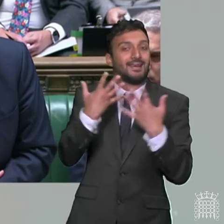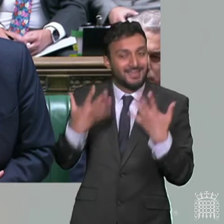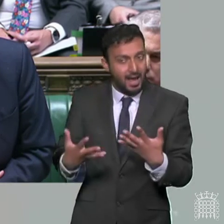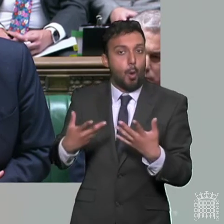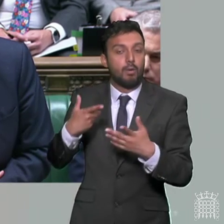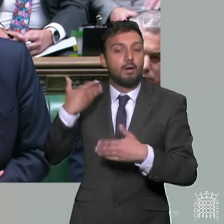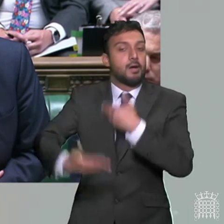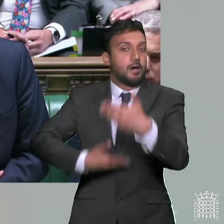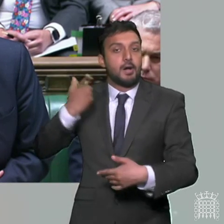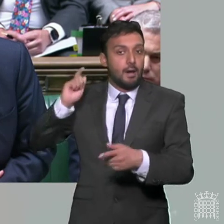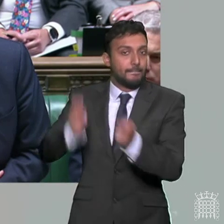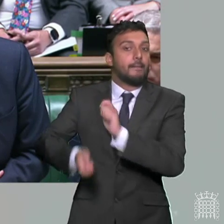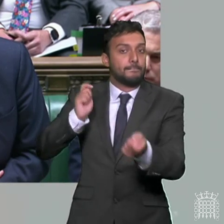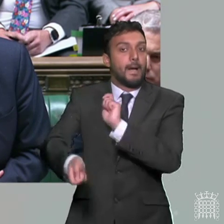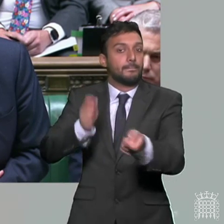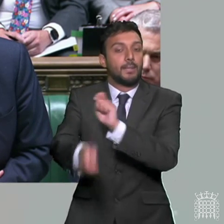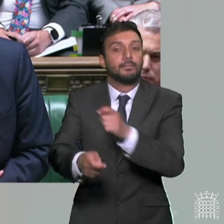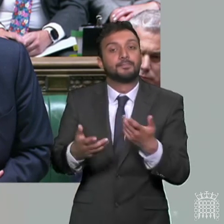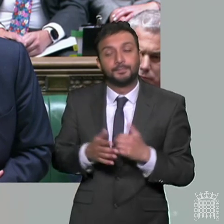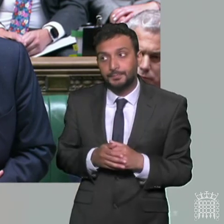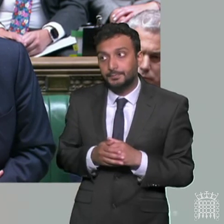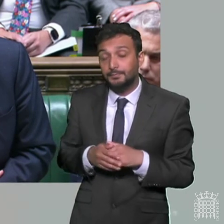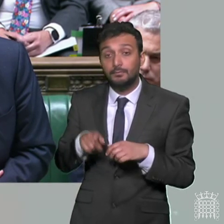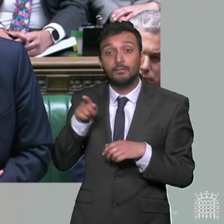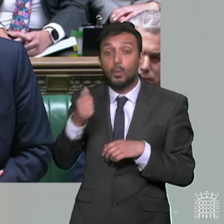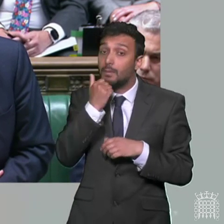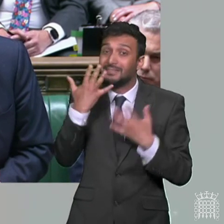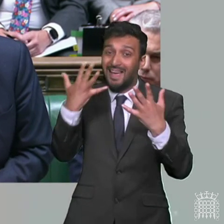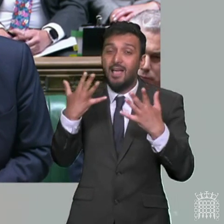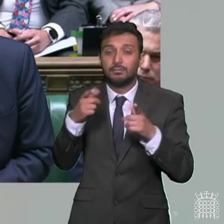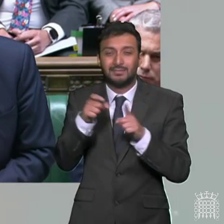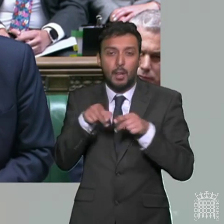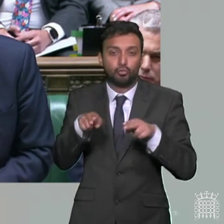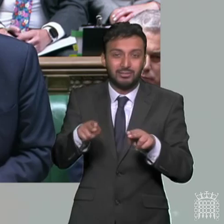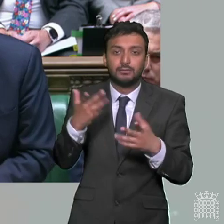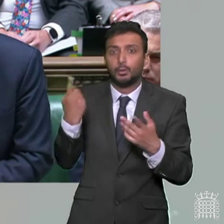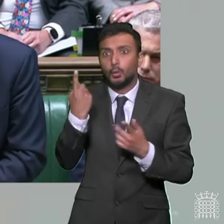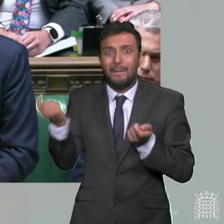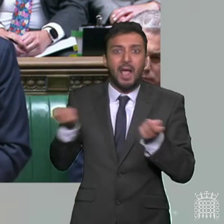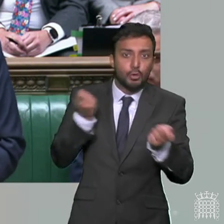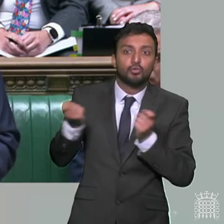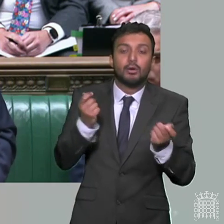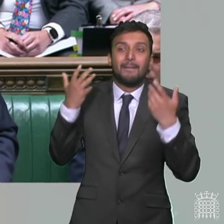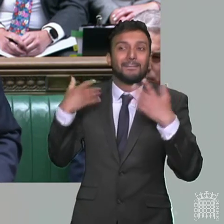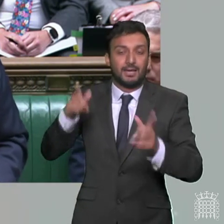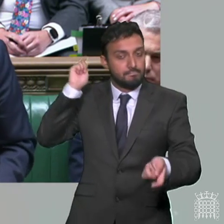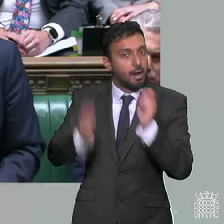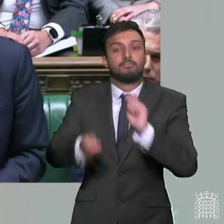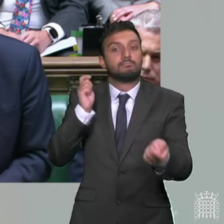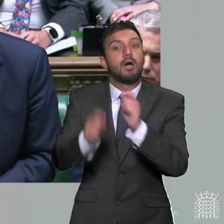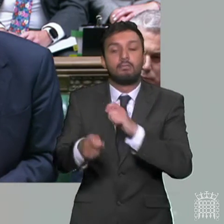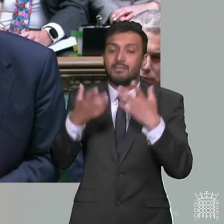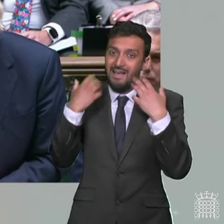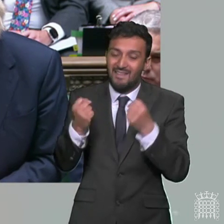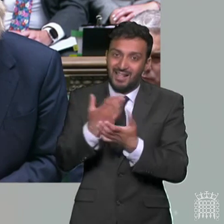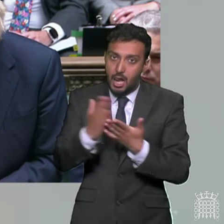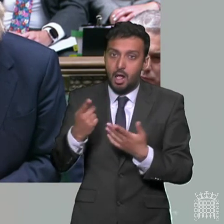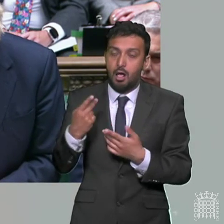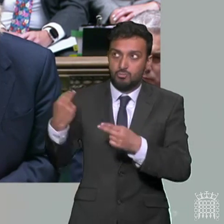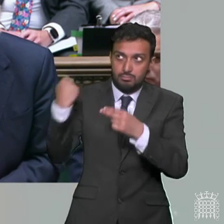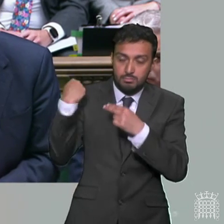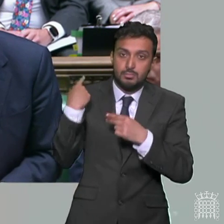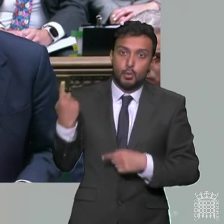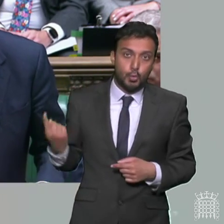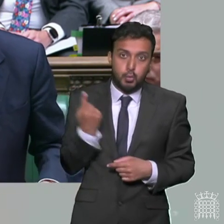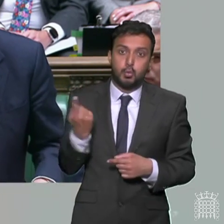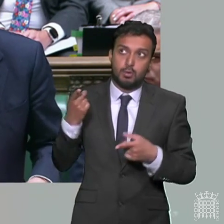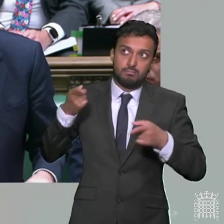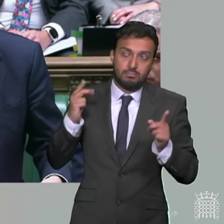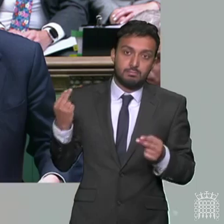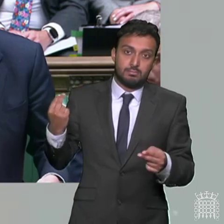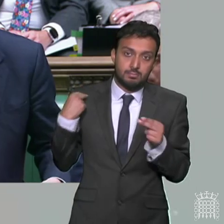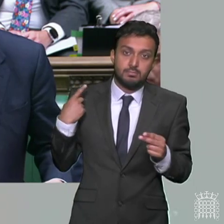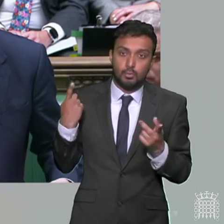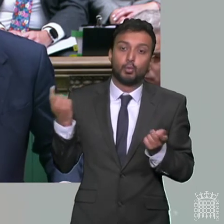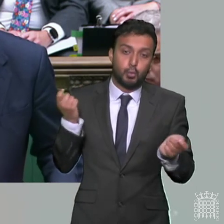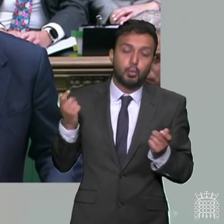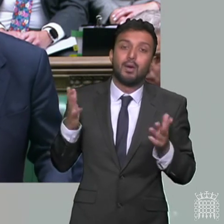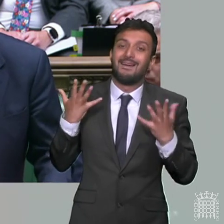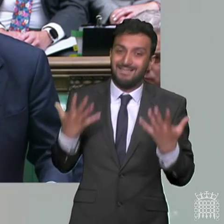“Since my update there have been changes to the organisation and management of Downing Street and the Cabinet Office with the aim of creating clearer lines of leadership and accountability and now these need the chance and time to bed in.”